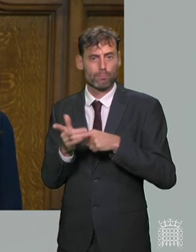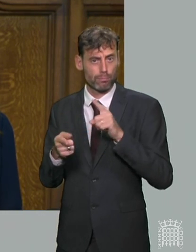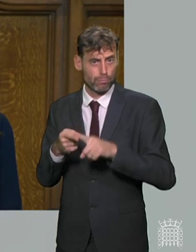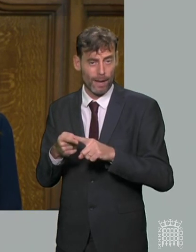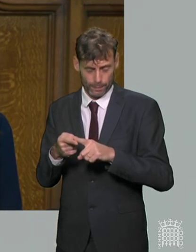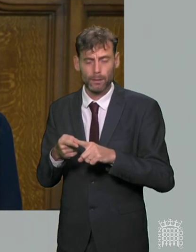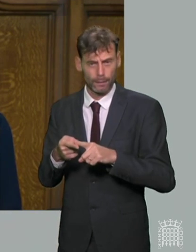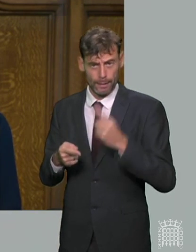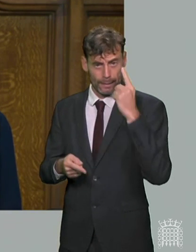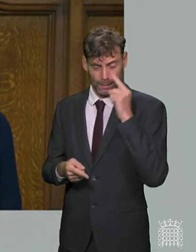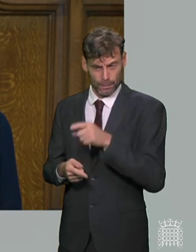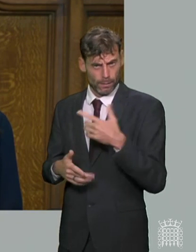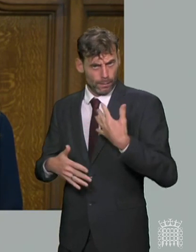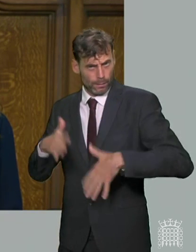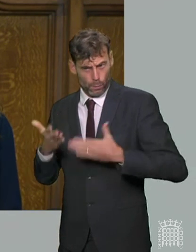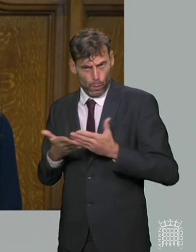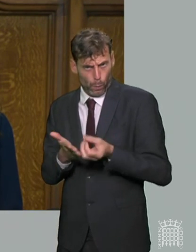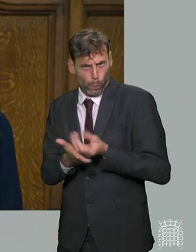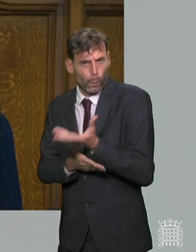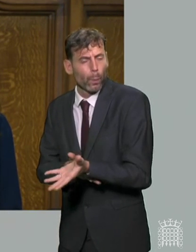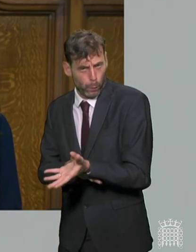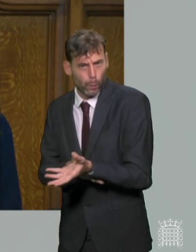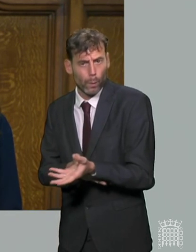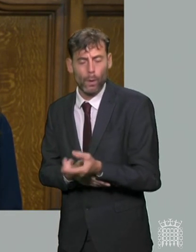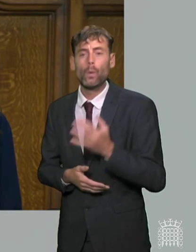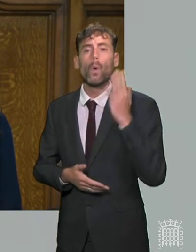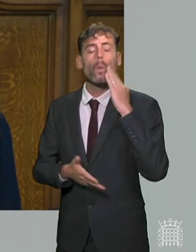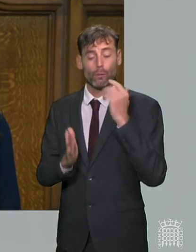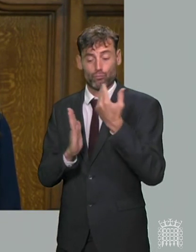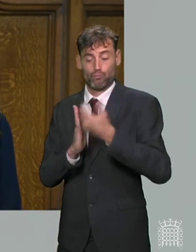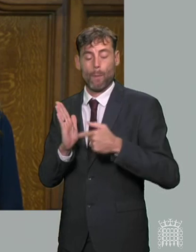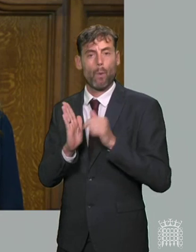When the Cumberlege report was published, there was real hope that they would get support.